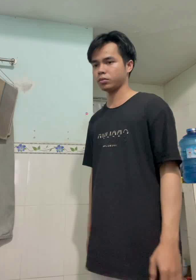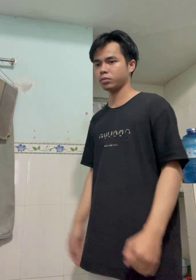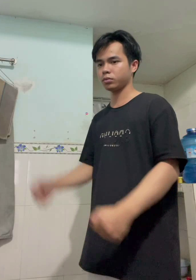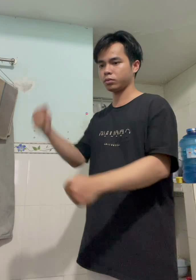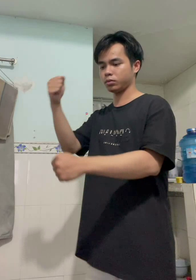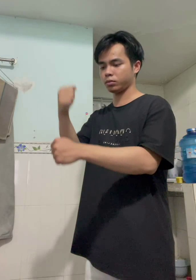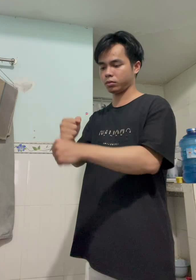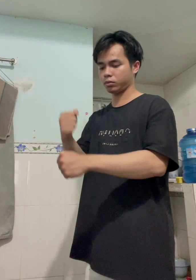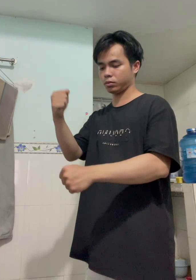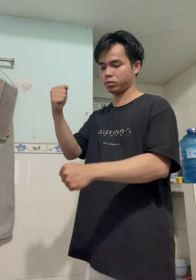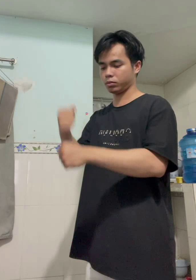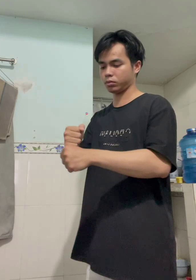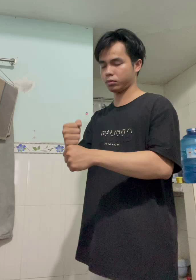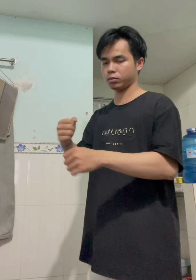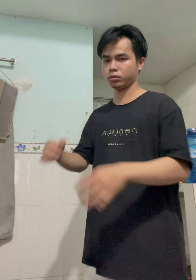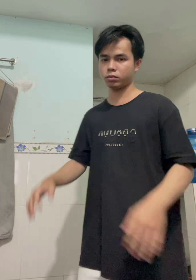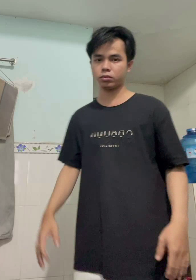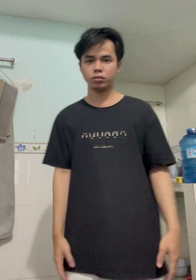cong viec